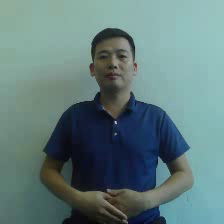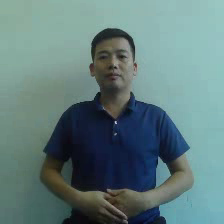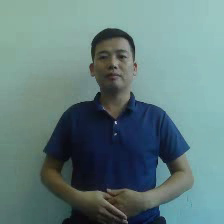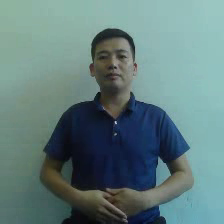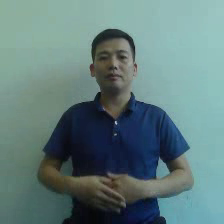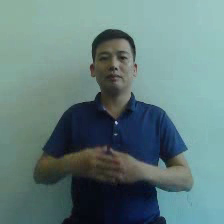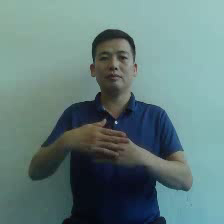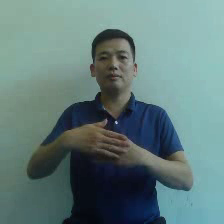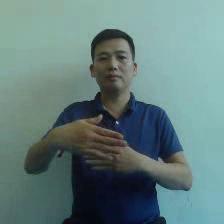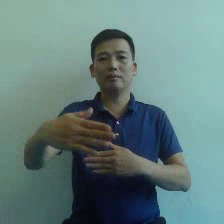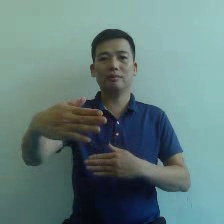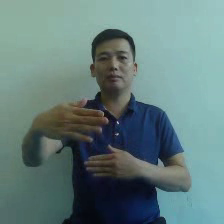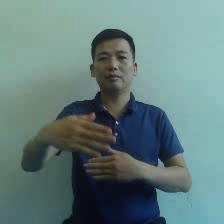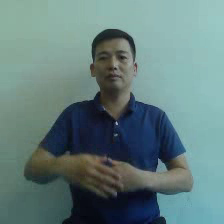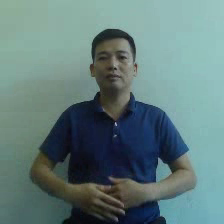Xa